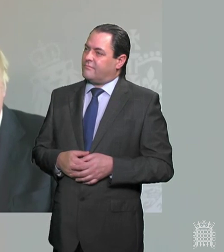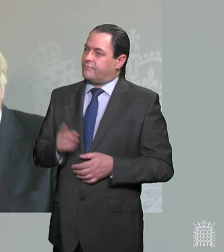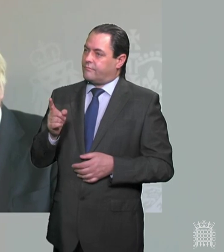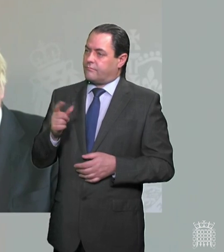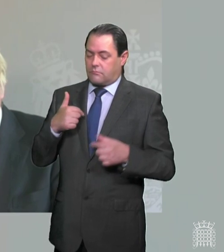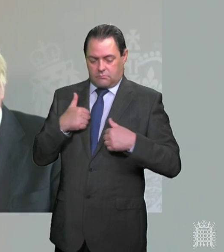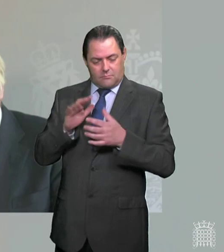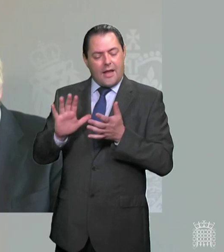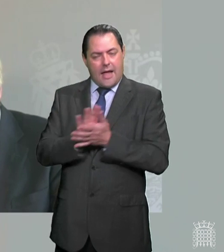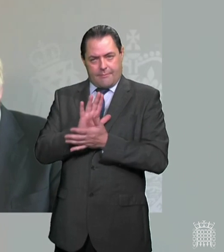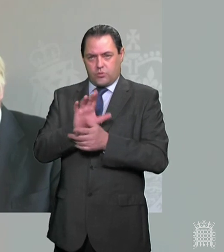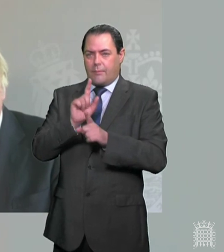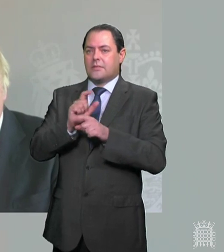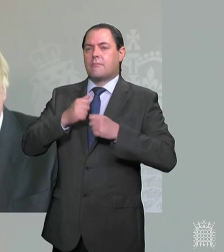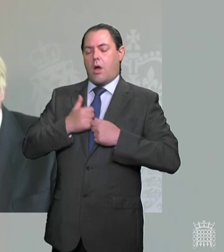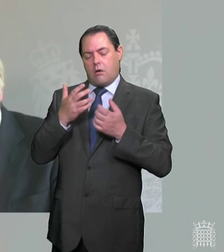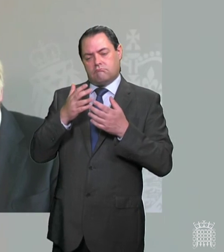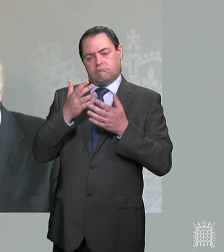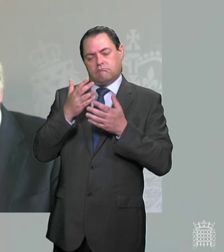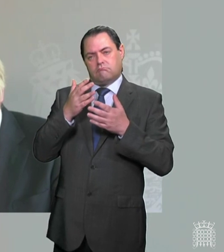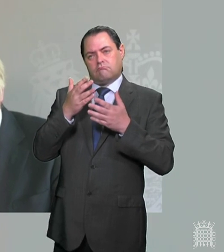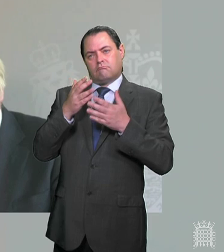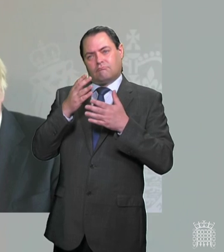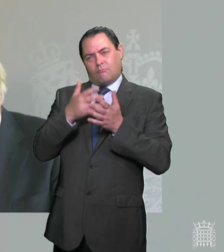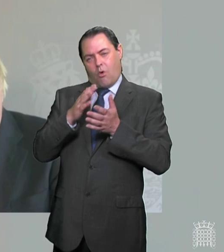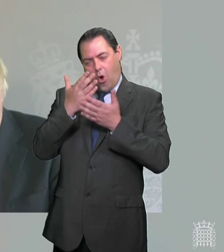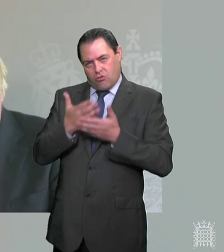I am only too happy to meet my honourable Friend at any time.